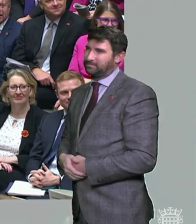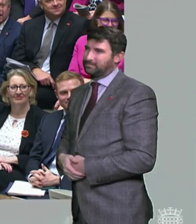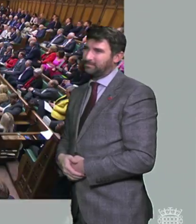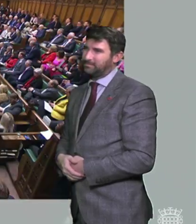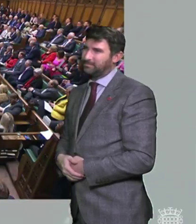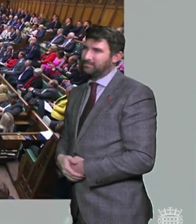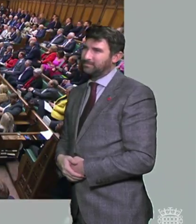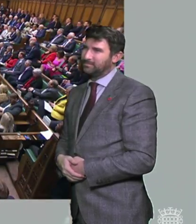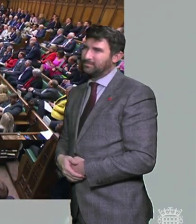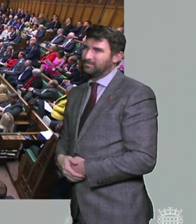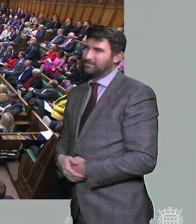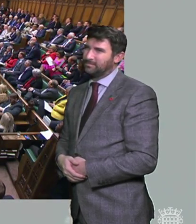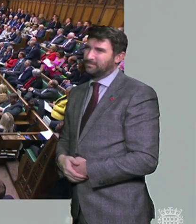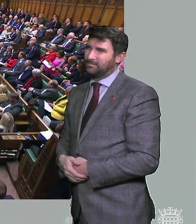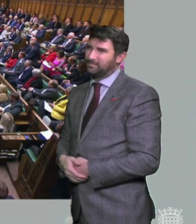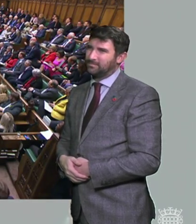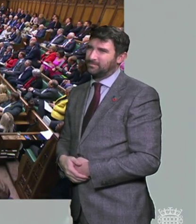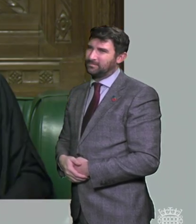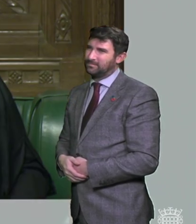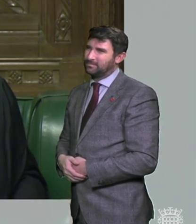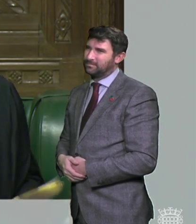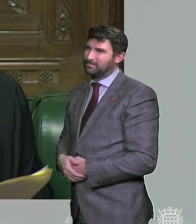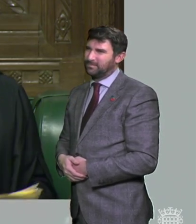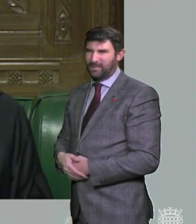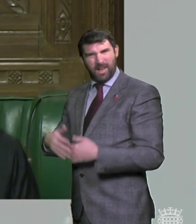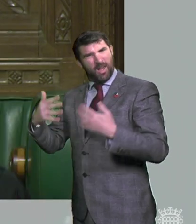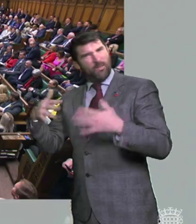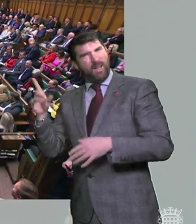It is quite amazing that when a Minister has gone from his post, he gets more cheers.